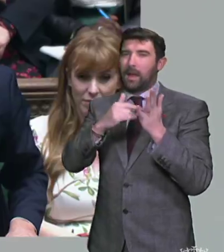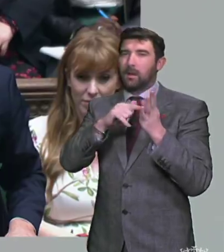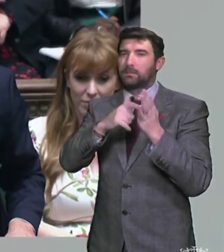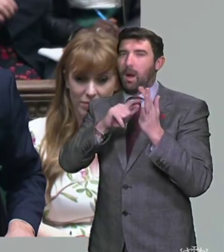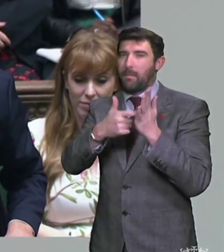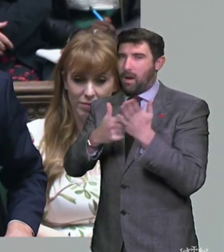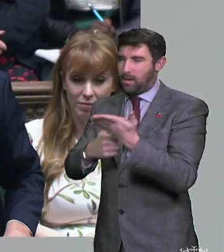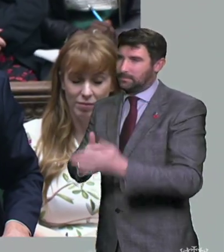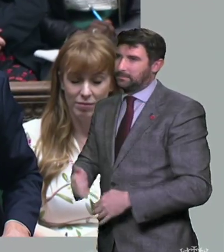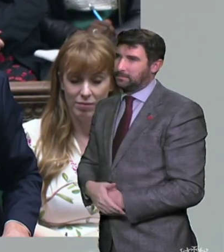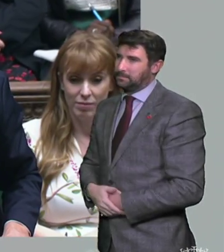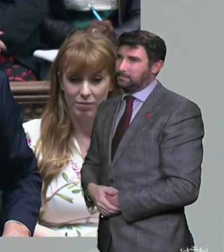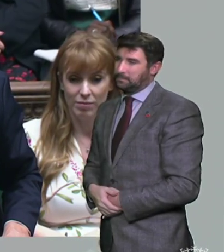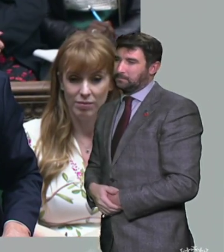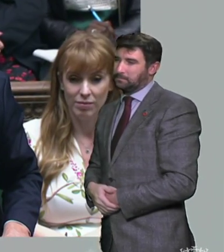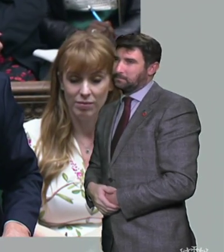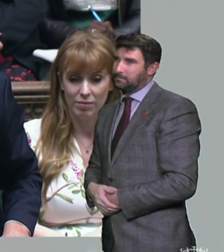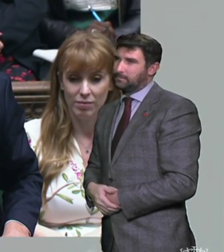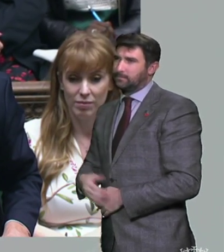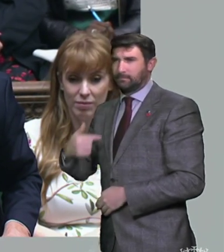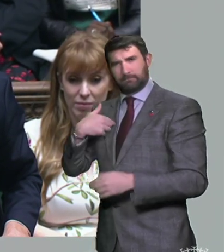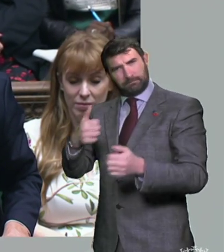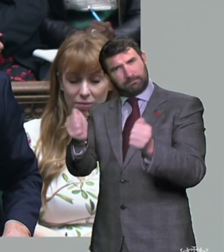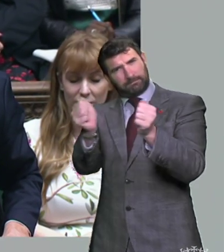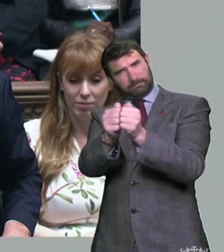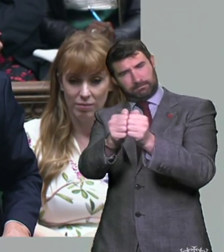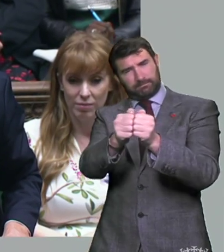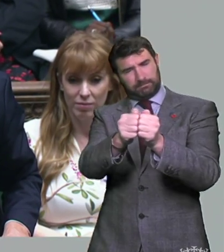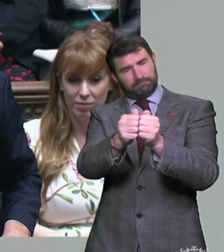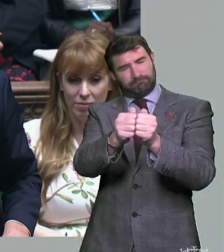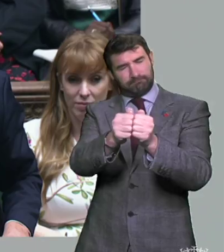May I join the Prime Minister in his comments about Remembrance Day?